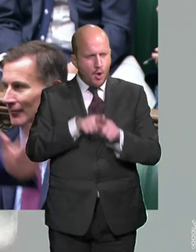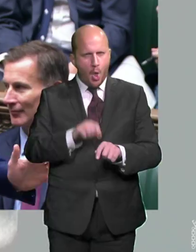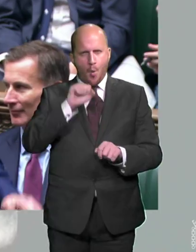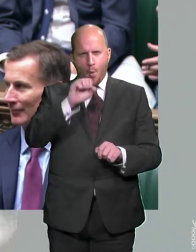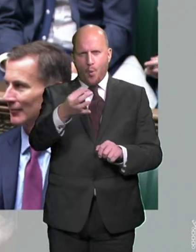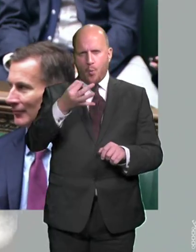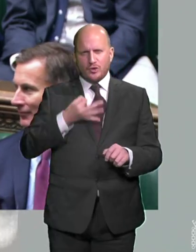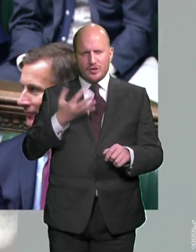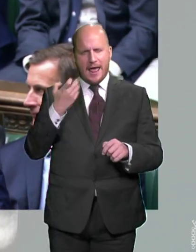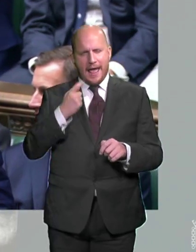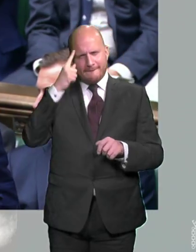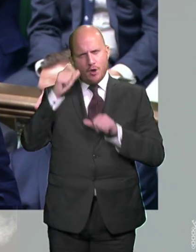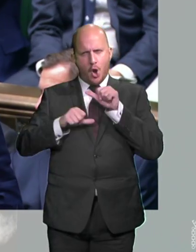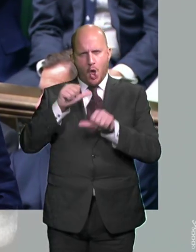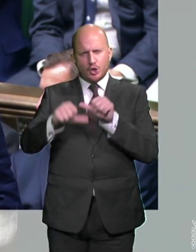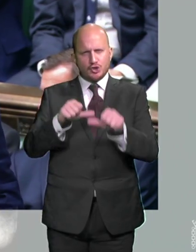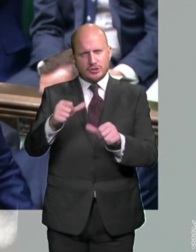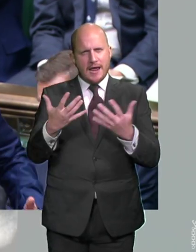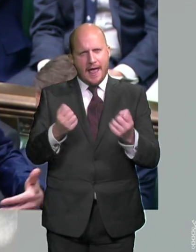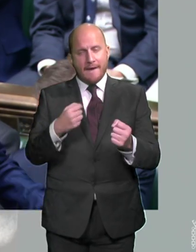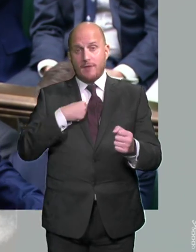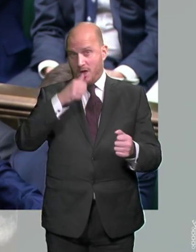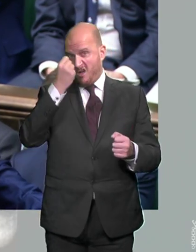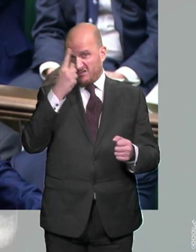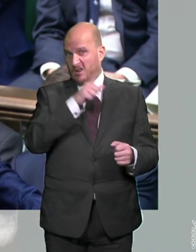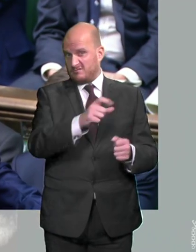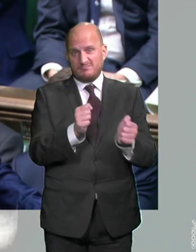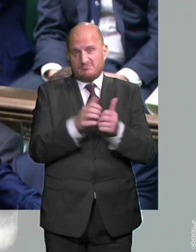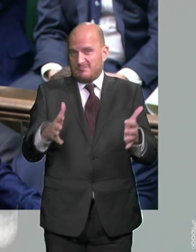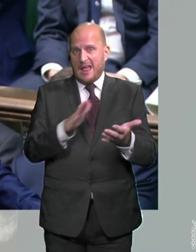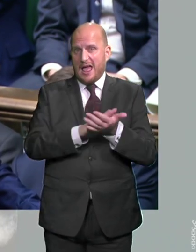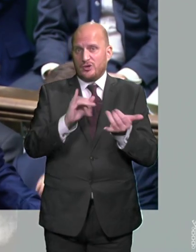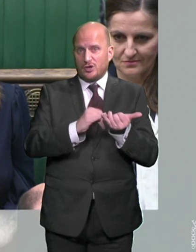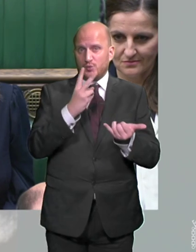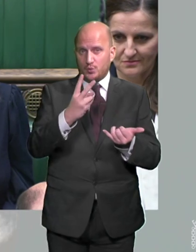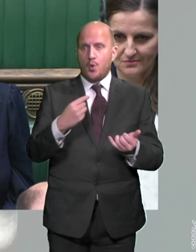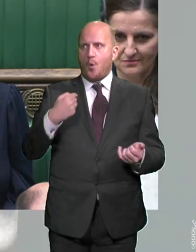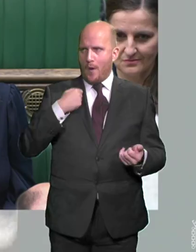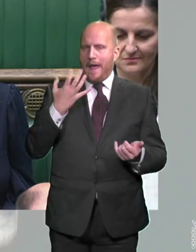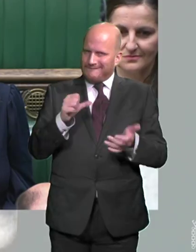I understand her opposition to HS2. I think we have some very difficult decisions to make.